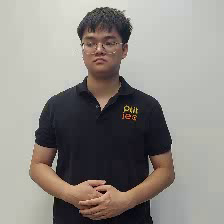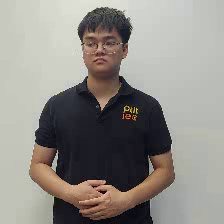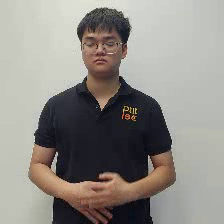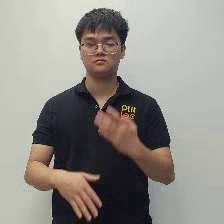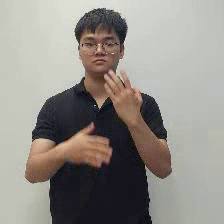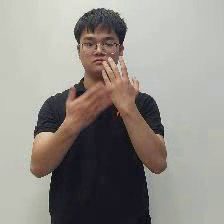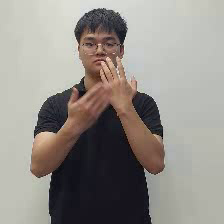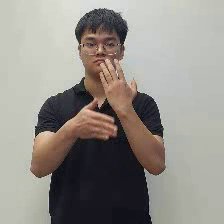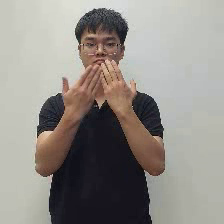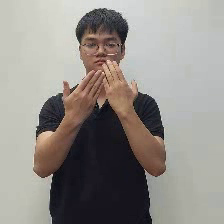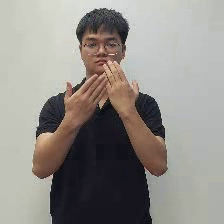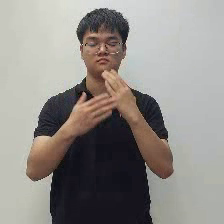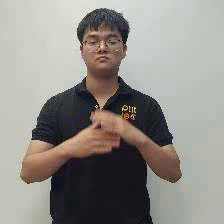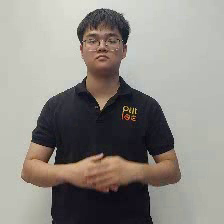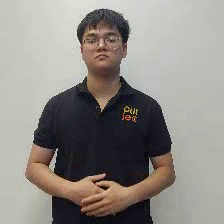Dễ